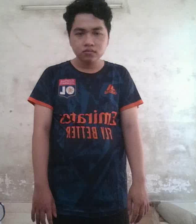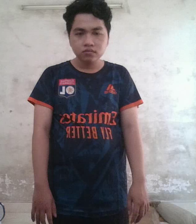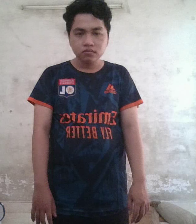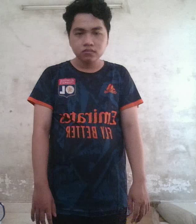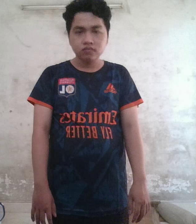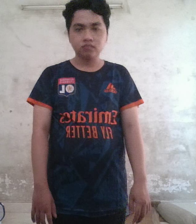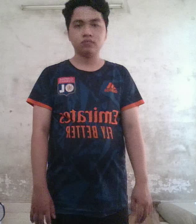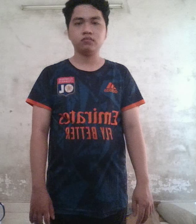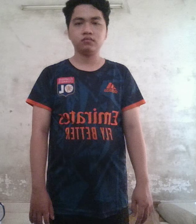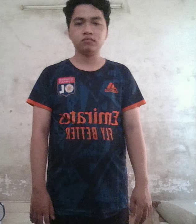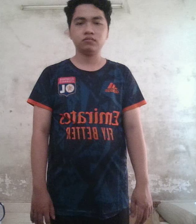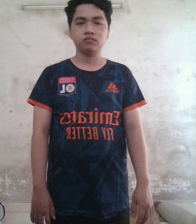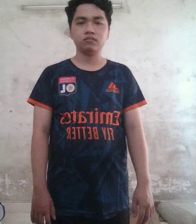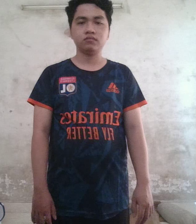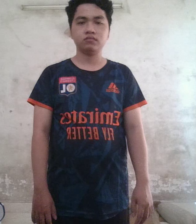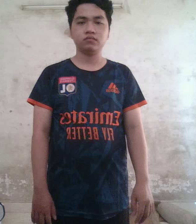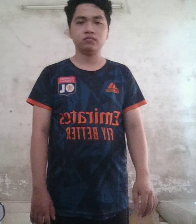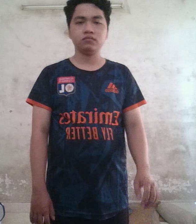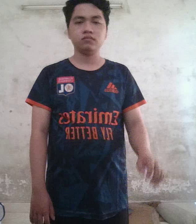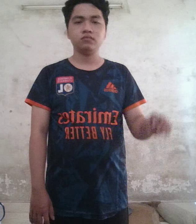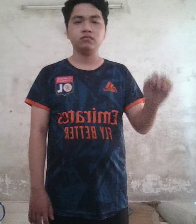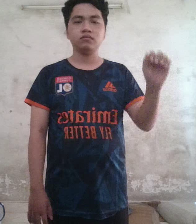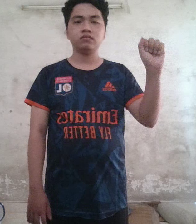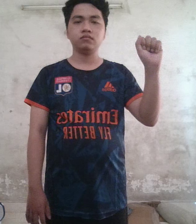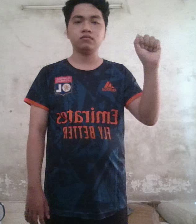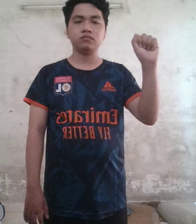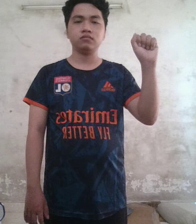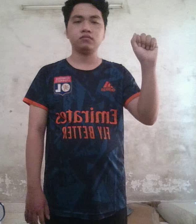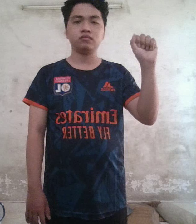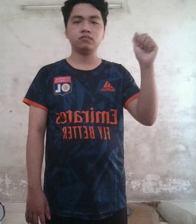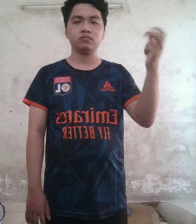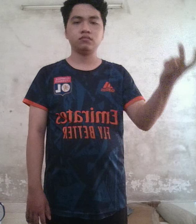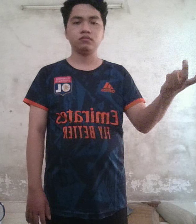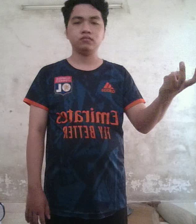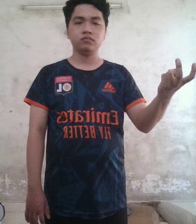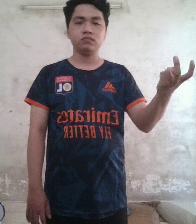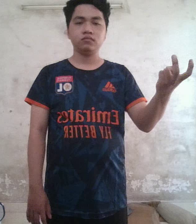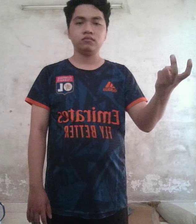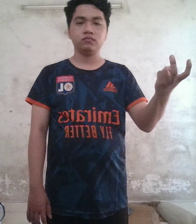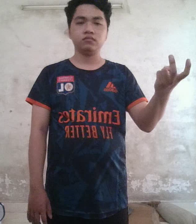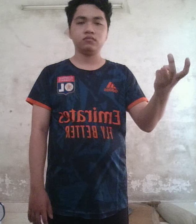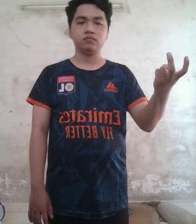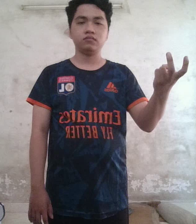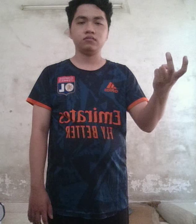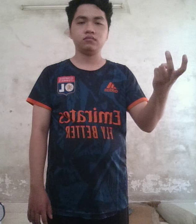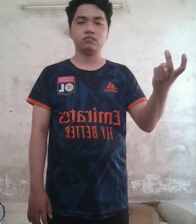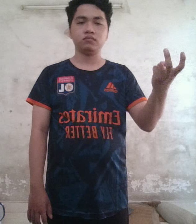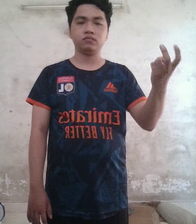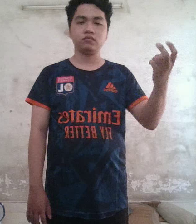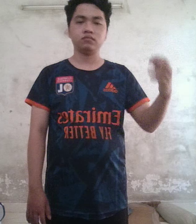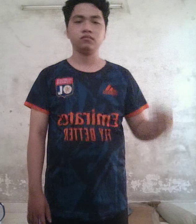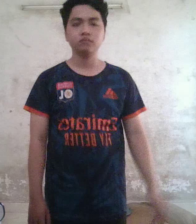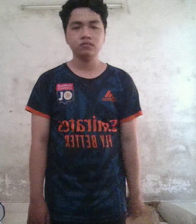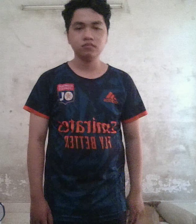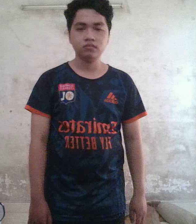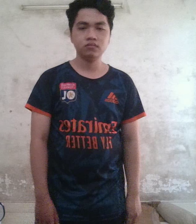ă